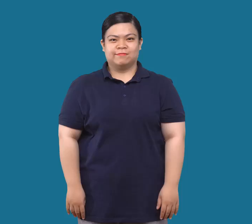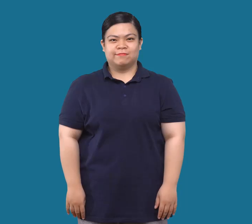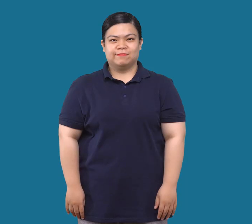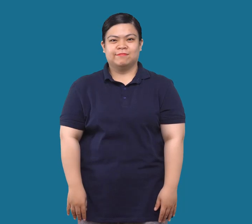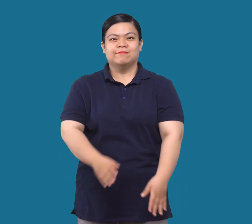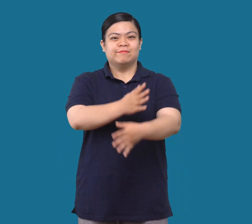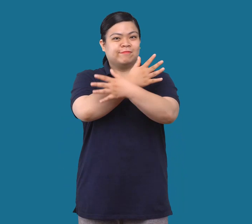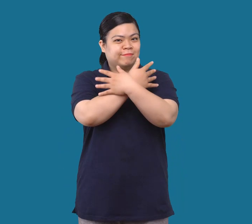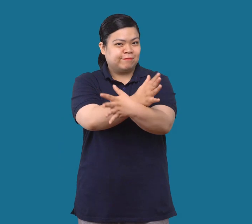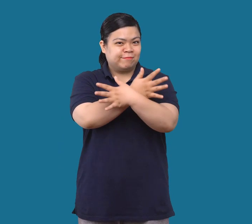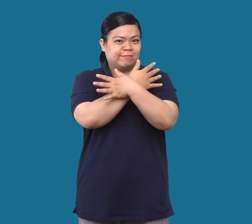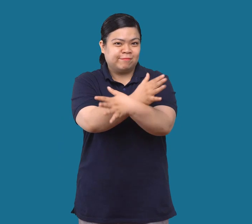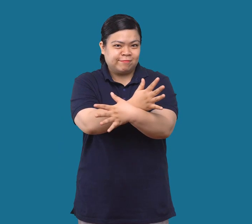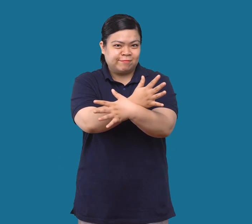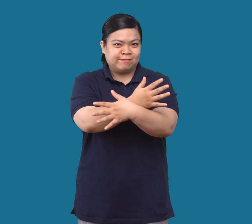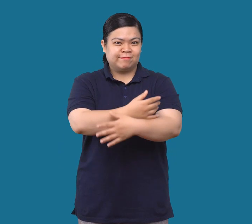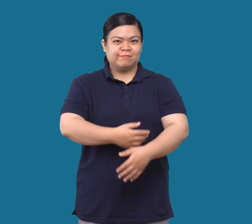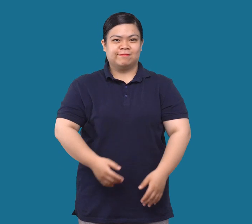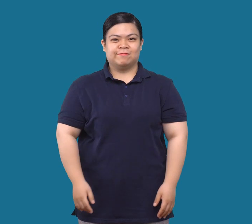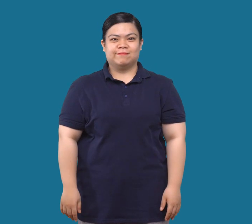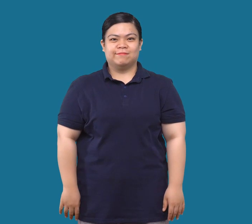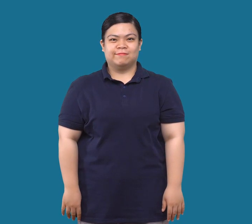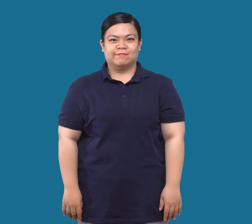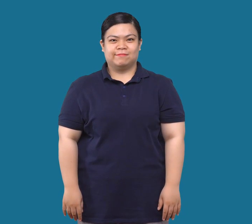Tây Nguyên